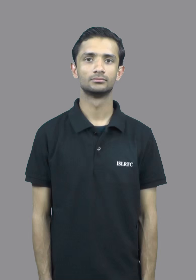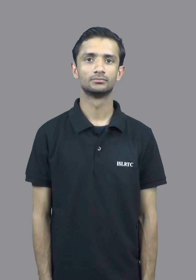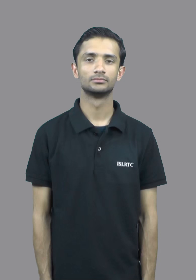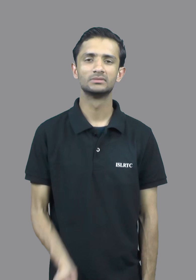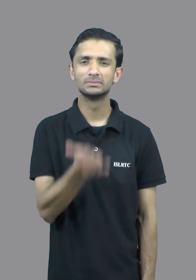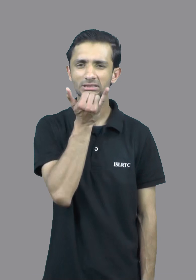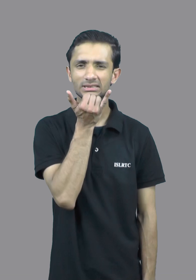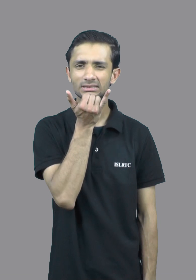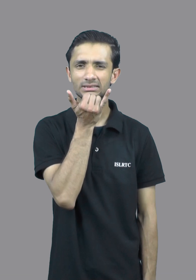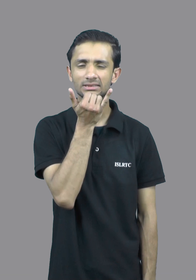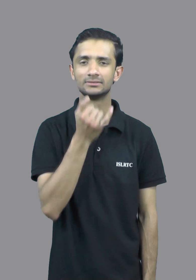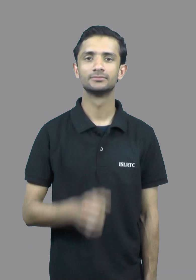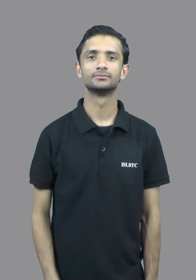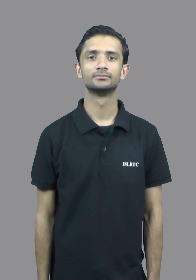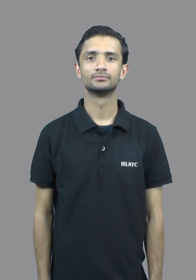Mistake Error